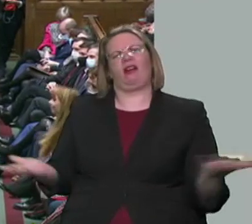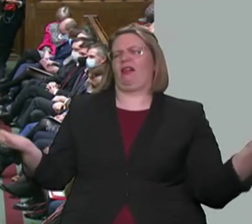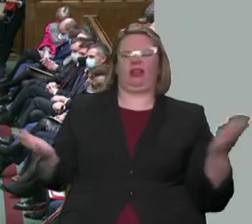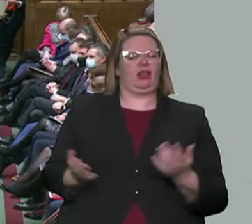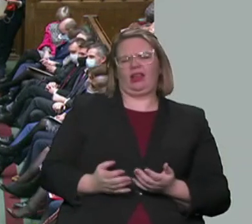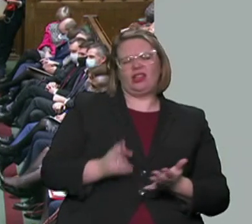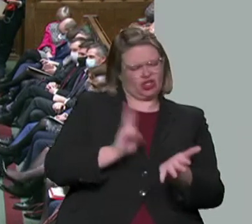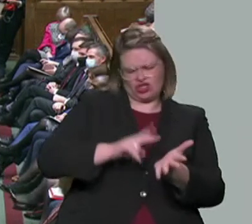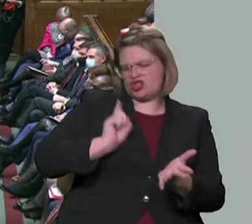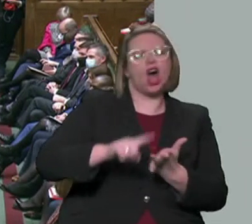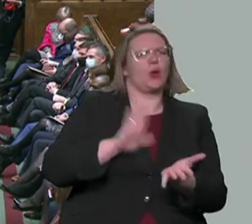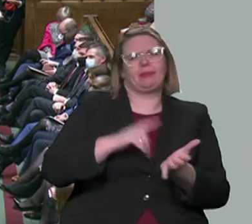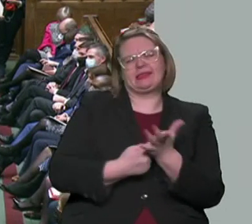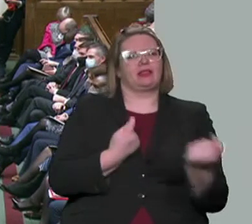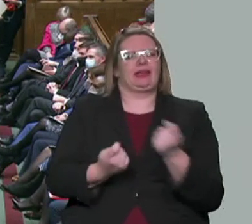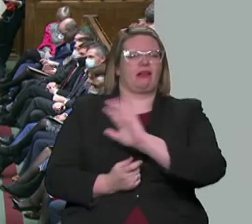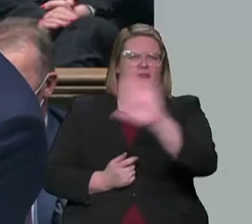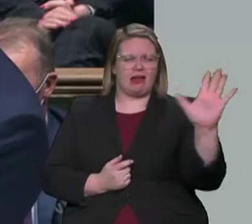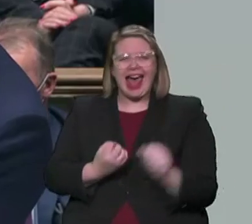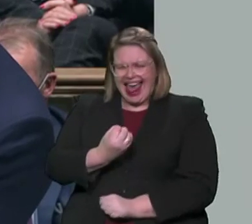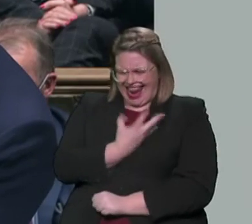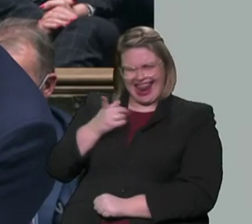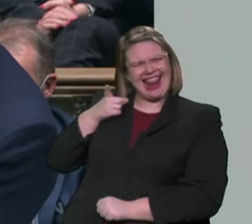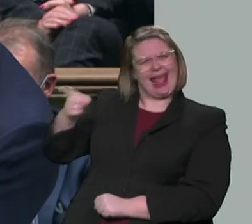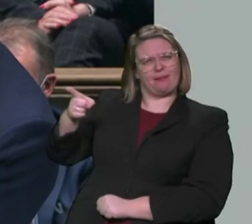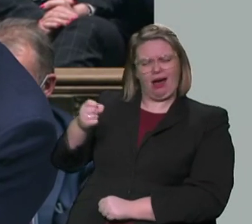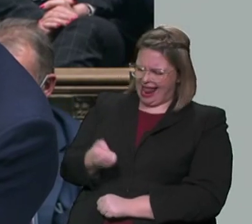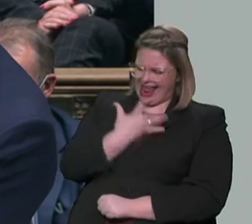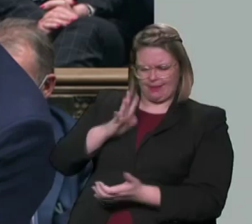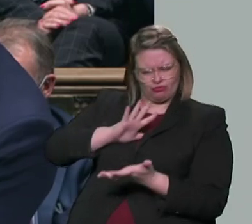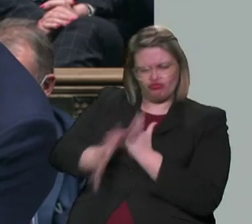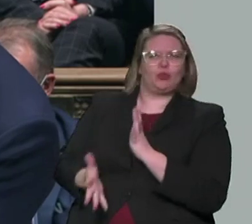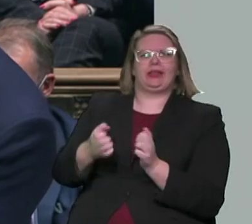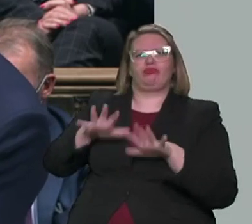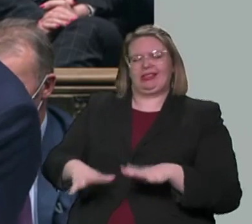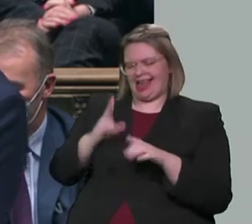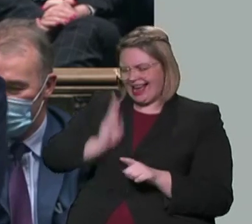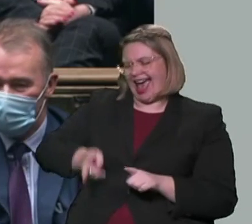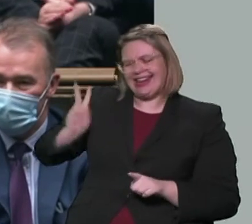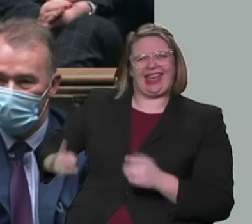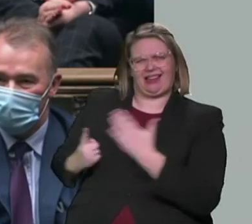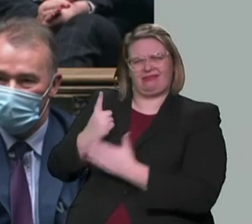No—what I would tell the House and the country is that Labour incompetence has ruined this country time and time again.